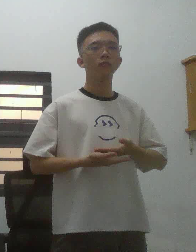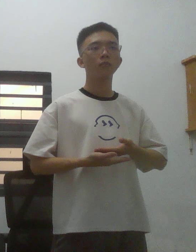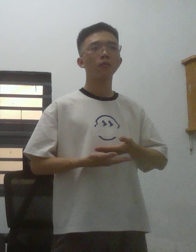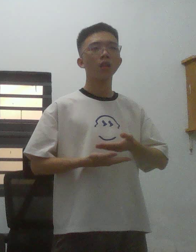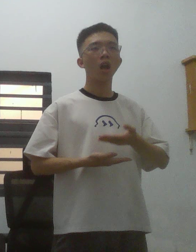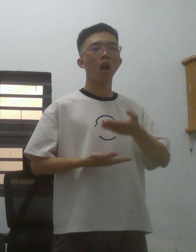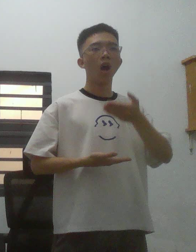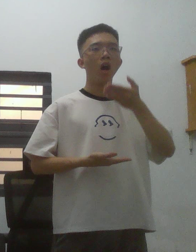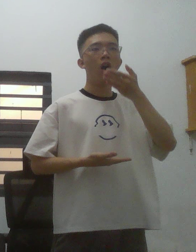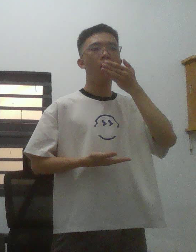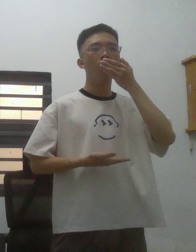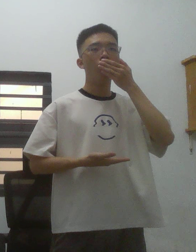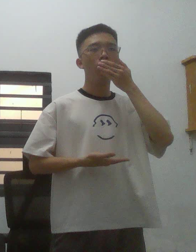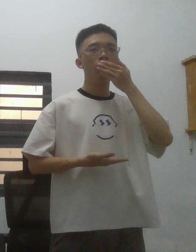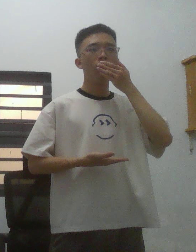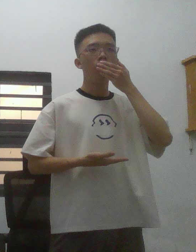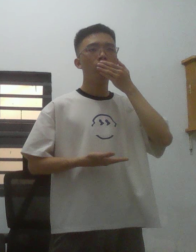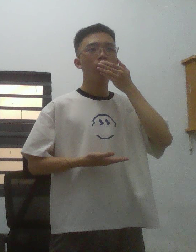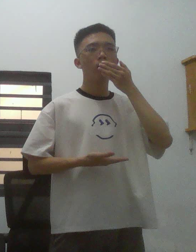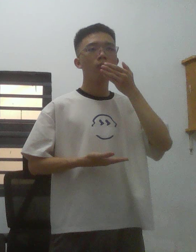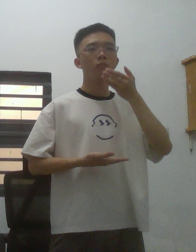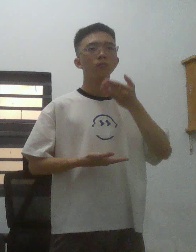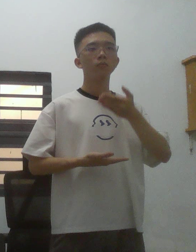sup